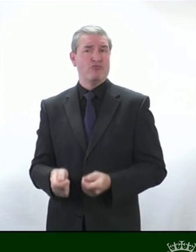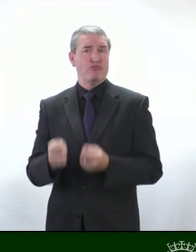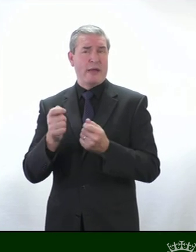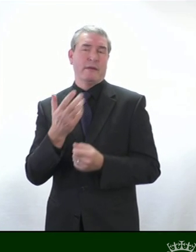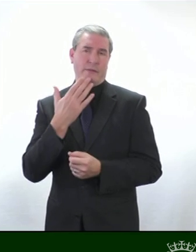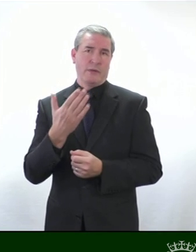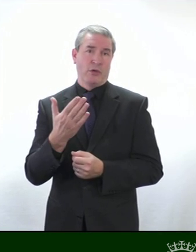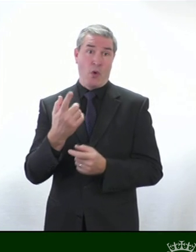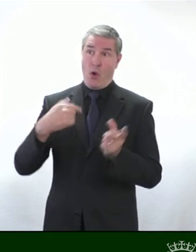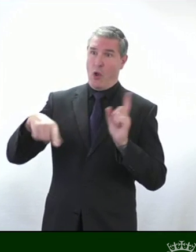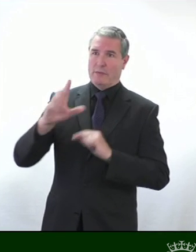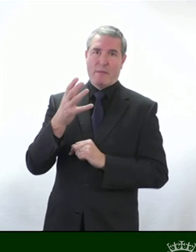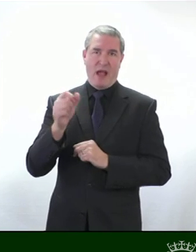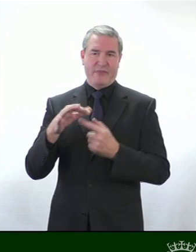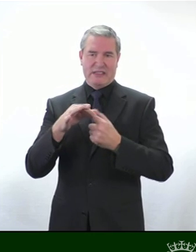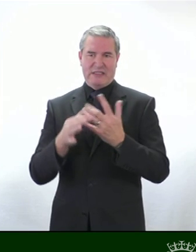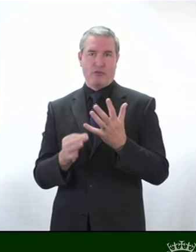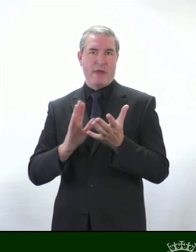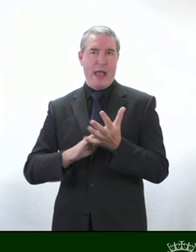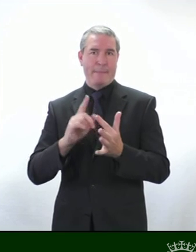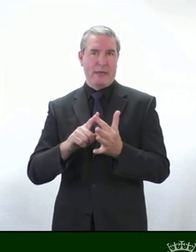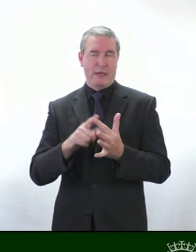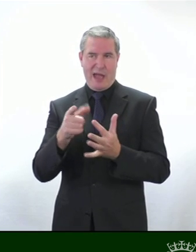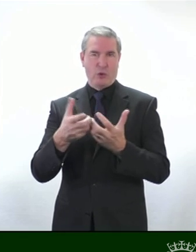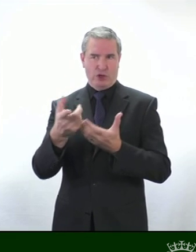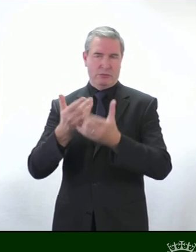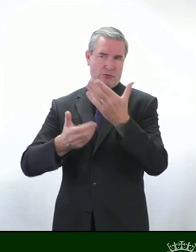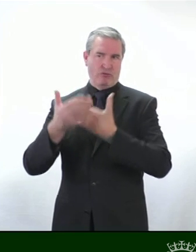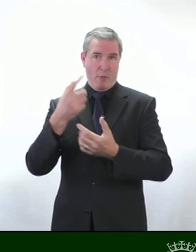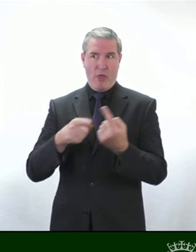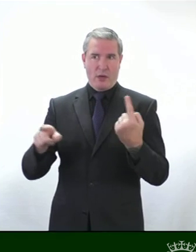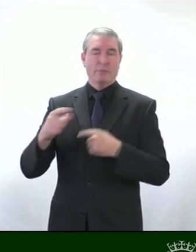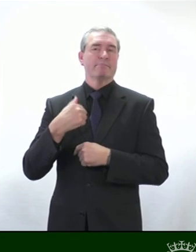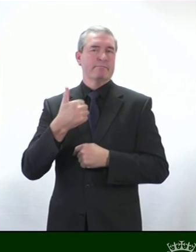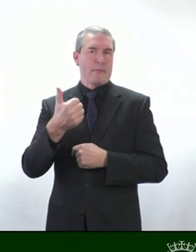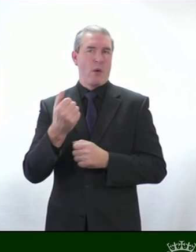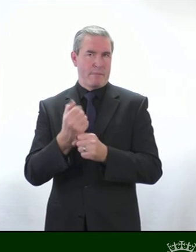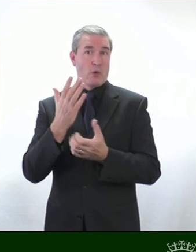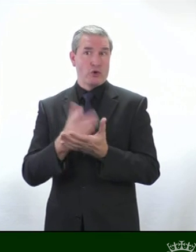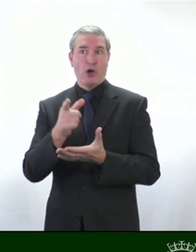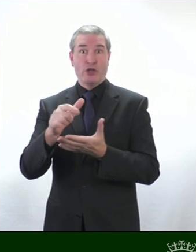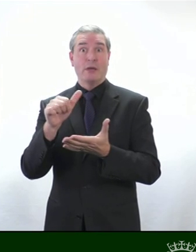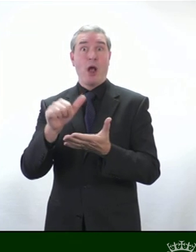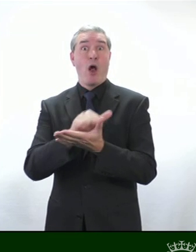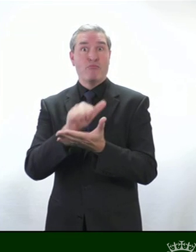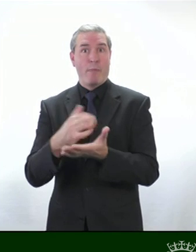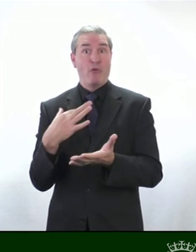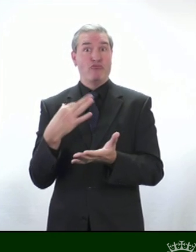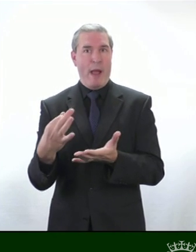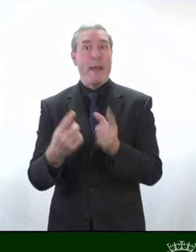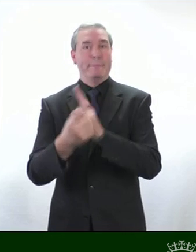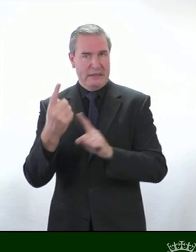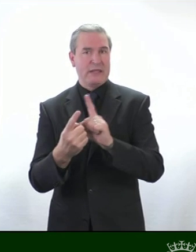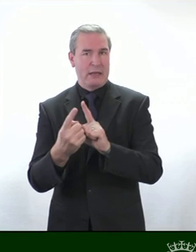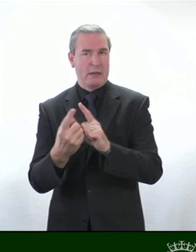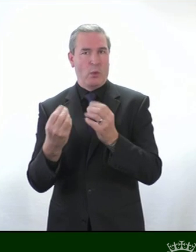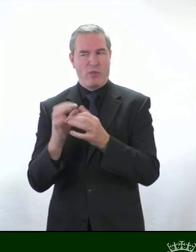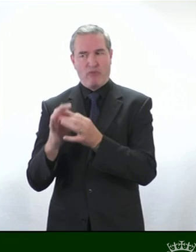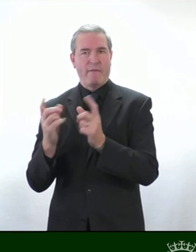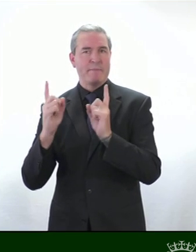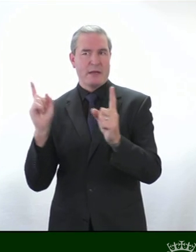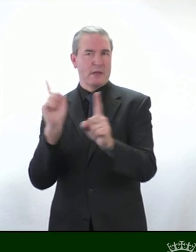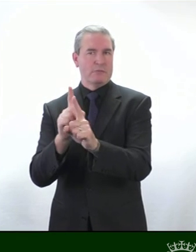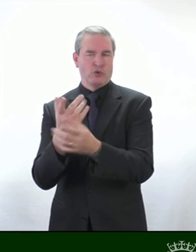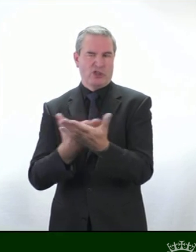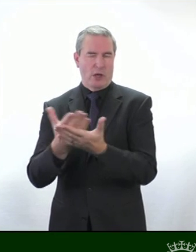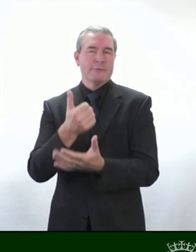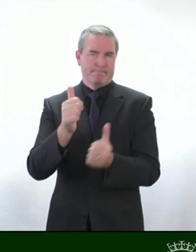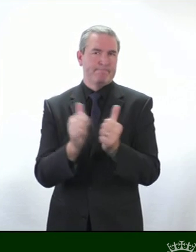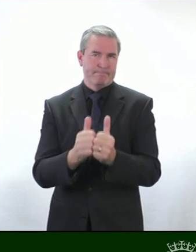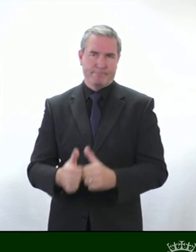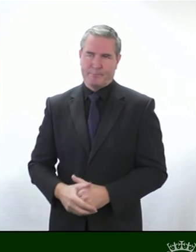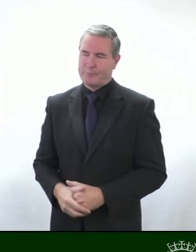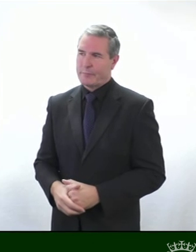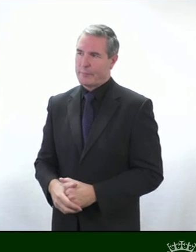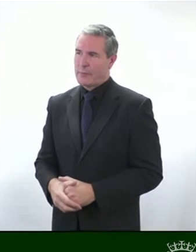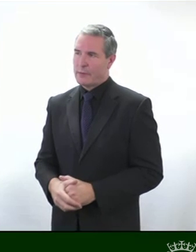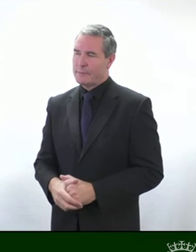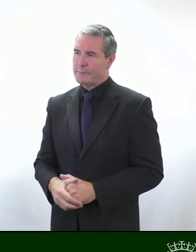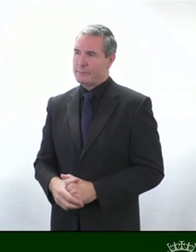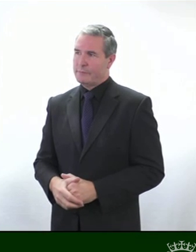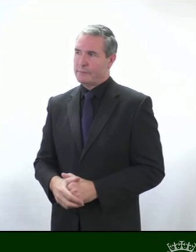I know that many people suffer from the syndrome that she describes, and I will ensure that she gets a proper meeting with the relevant Minister to discuss her objectives.